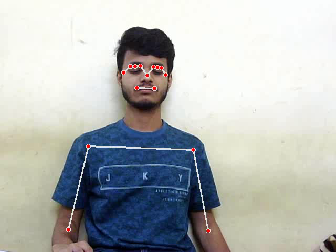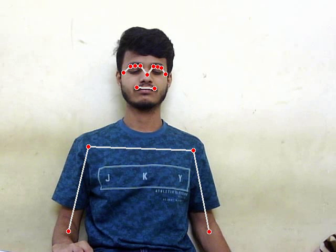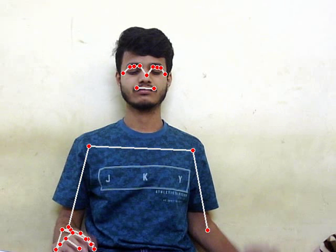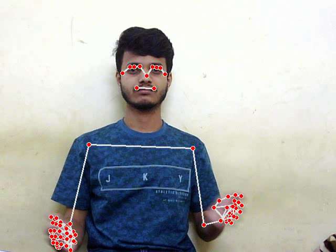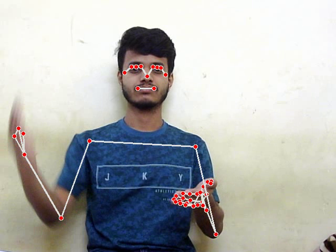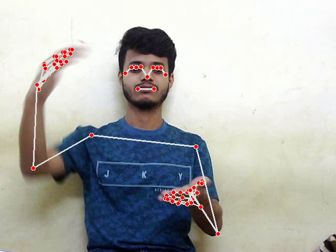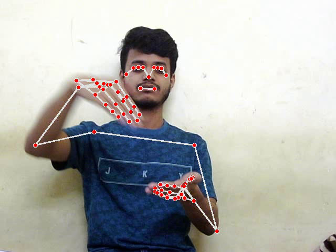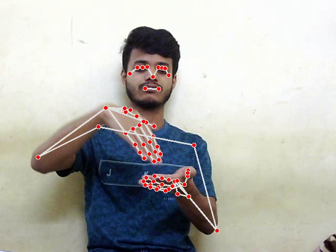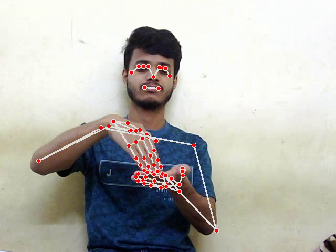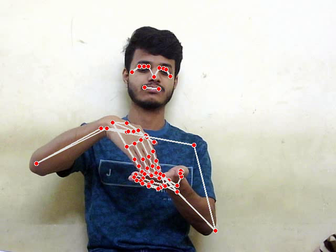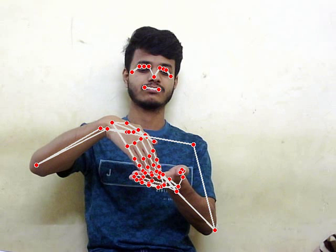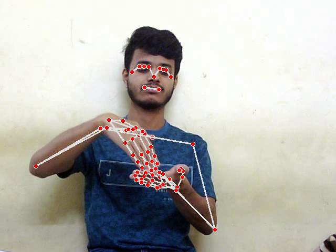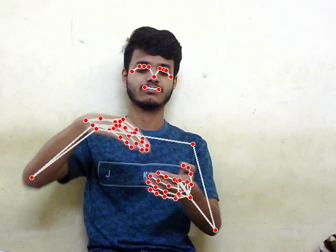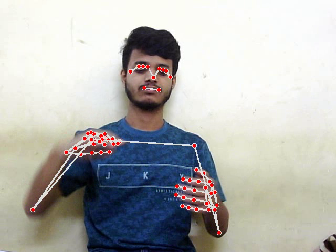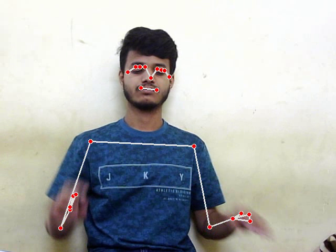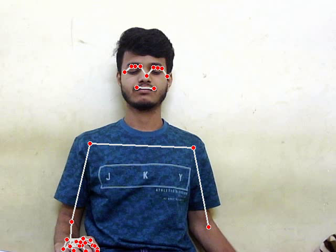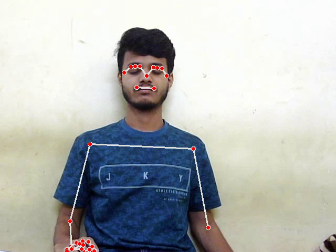again